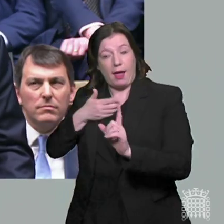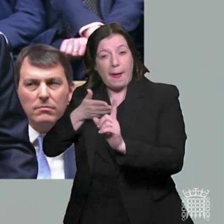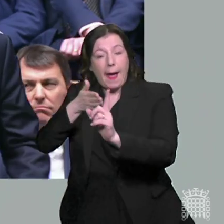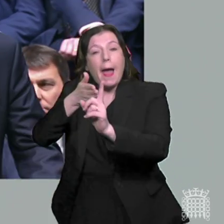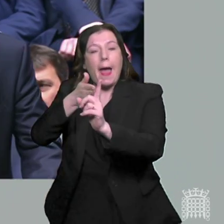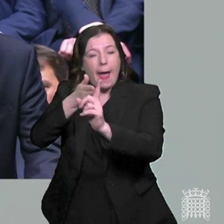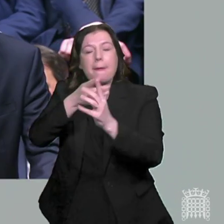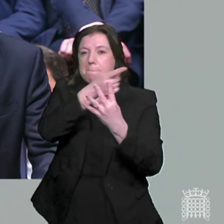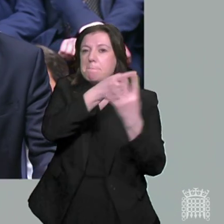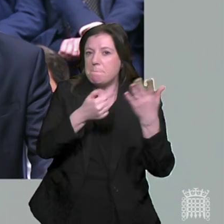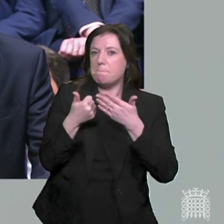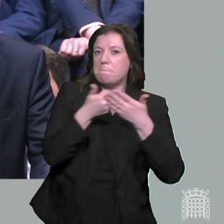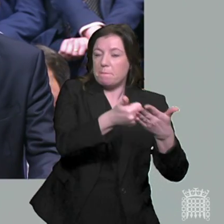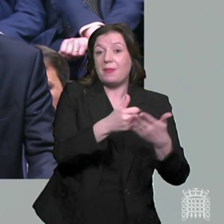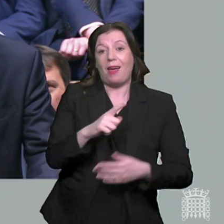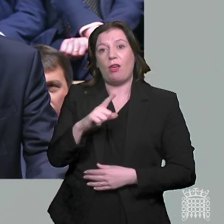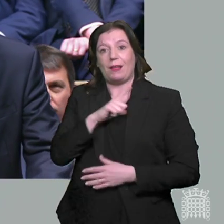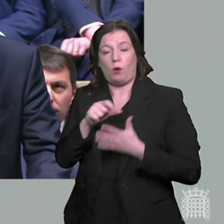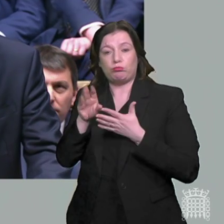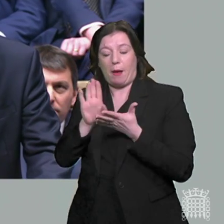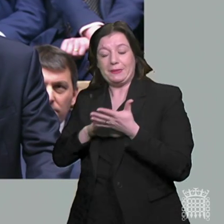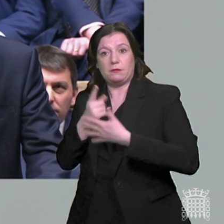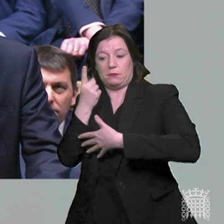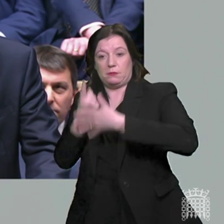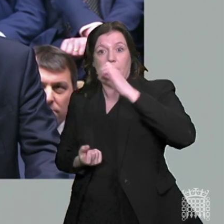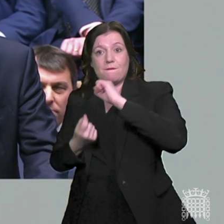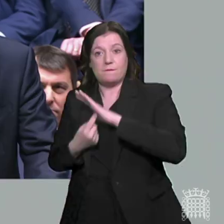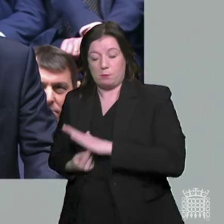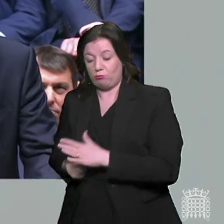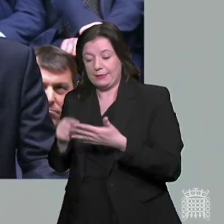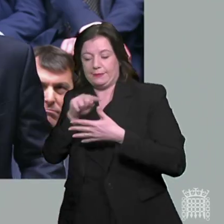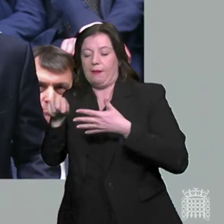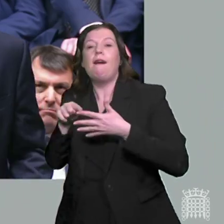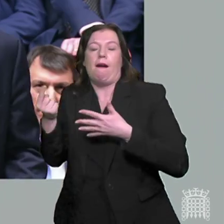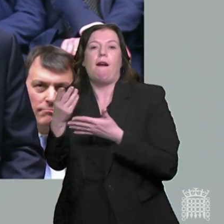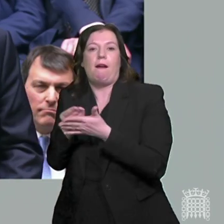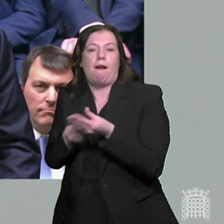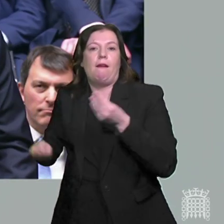That is why growth is one of the Prime Minister’s five priorities for our country.